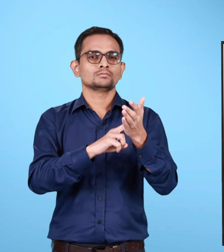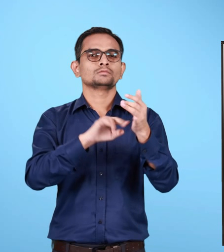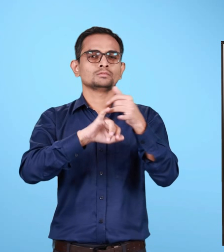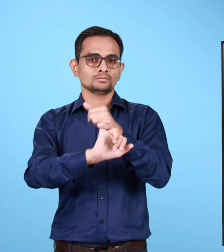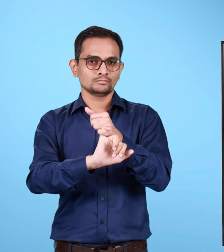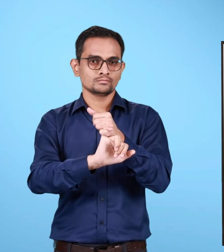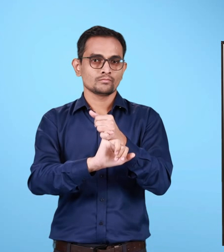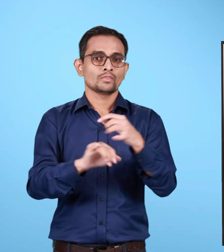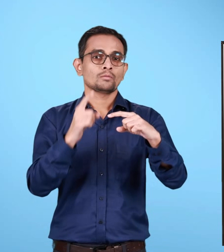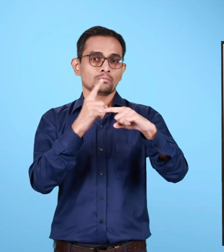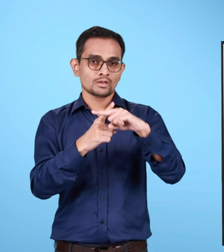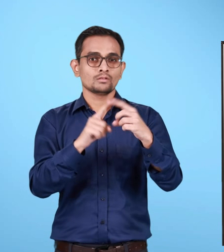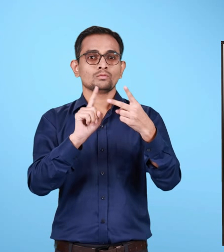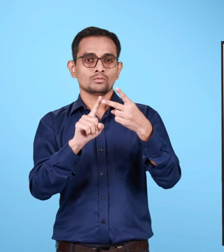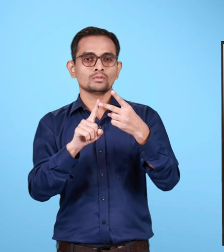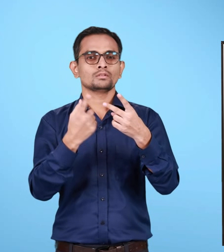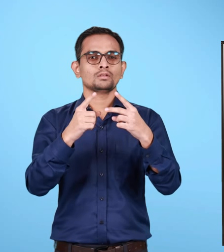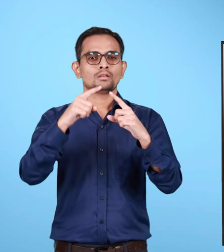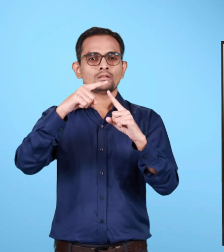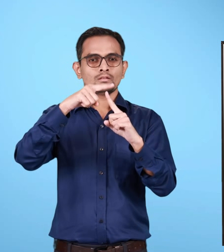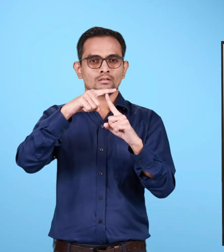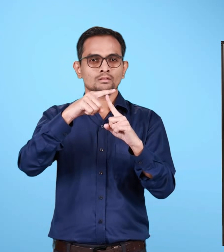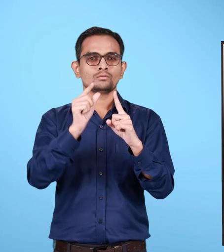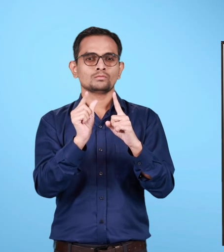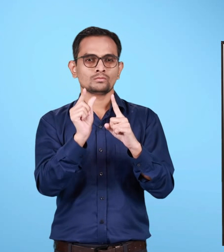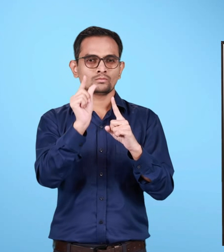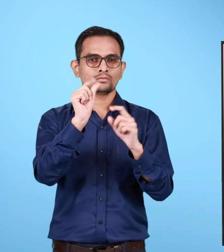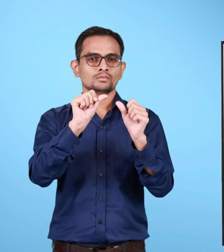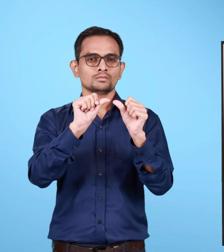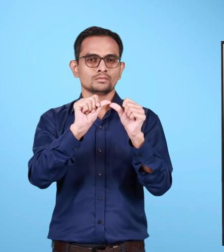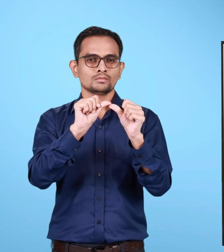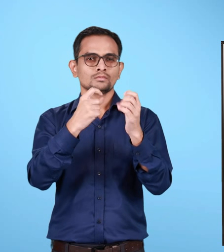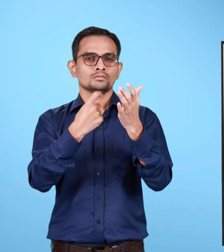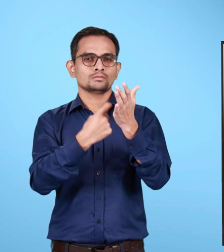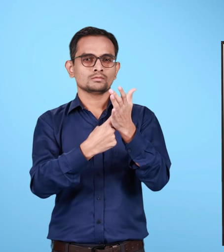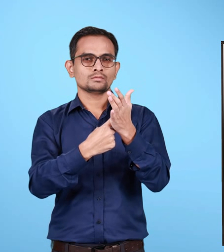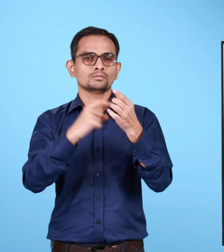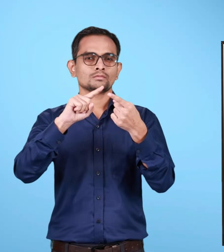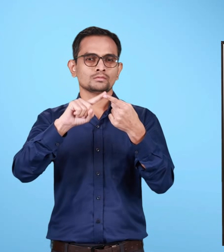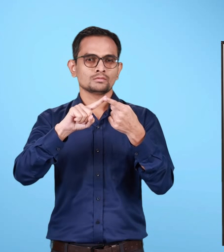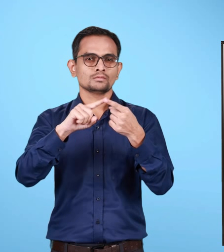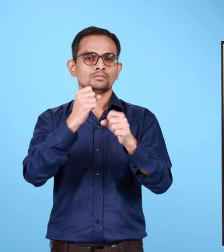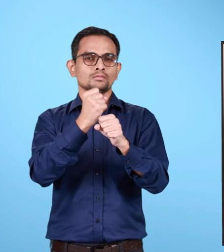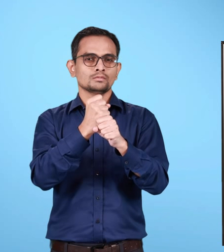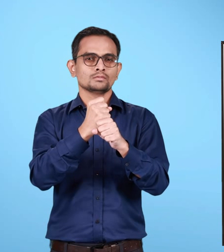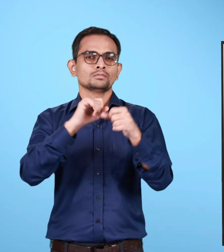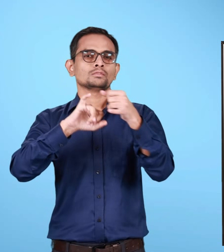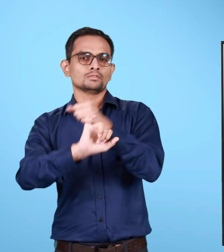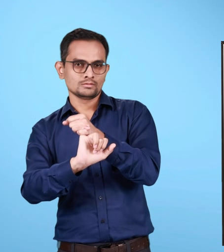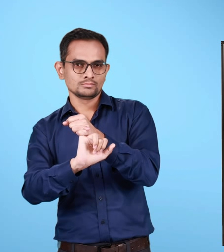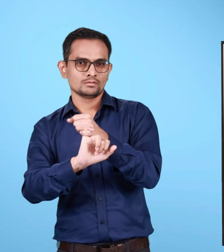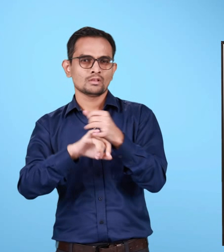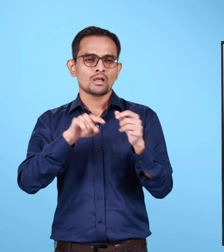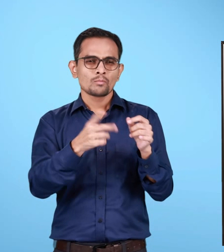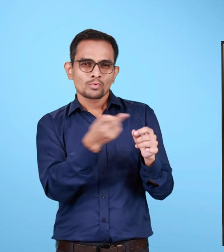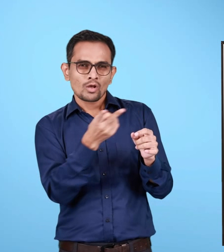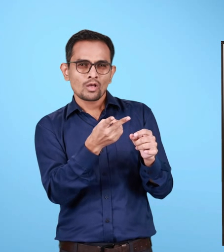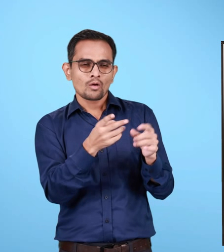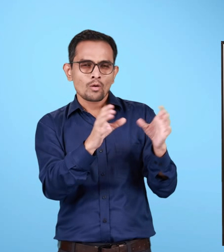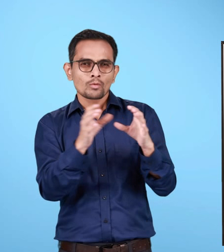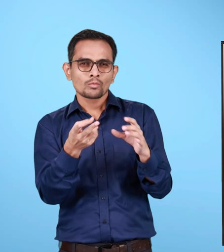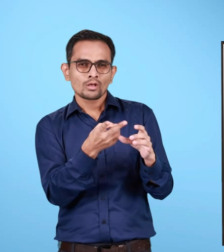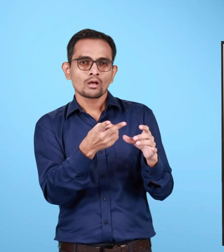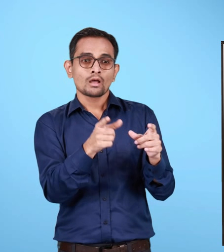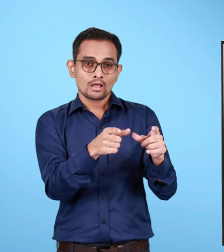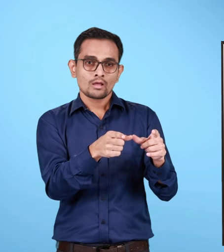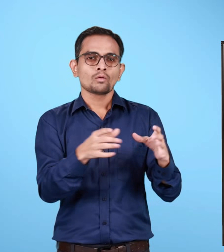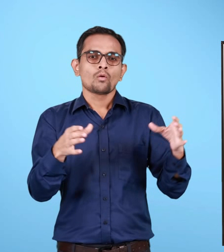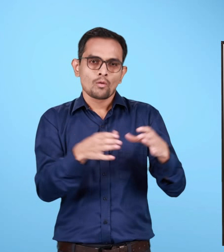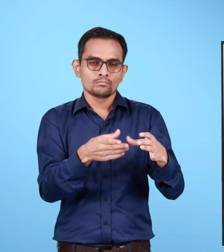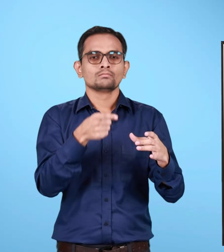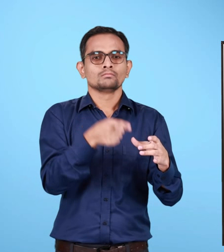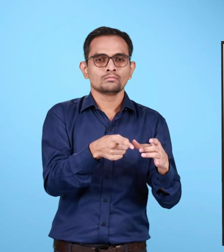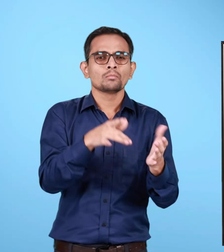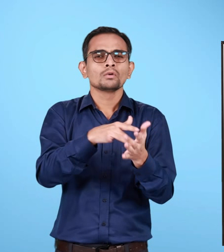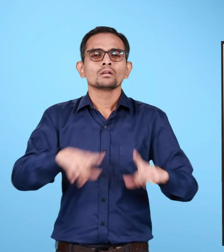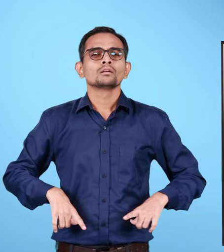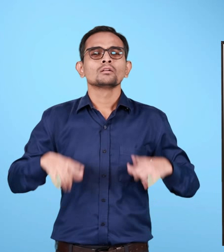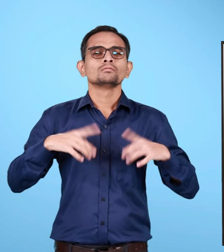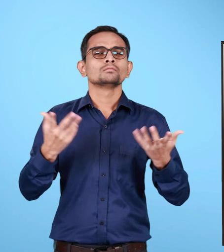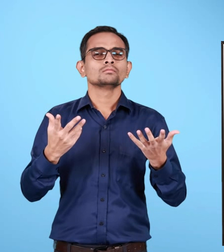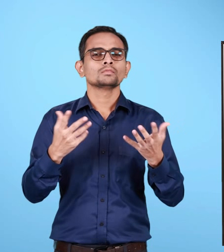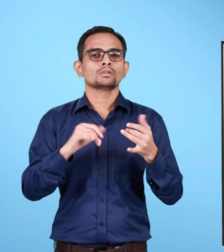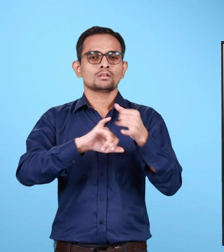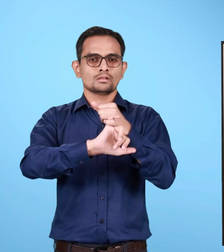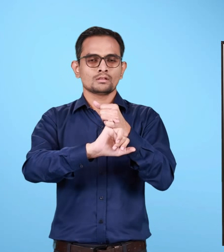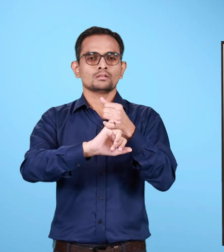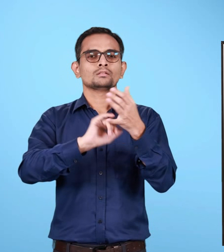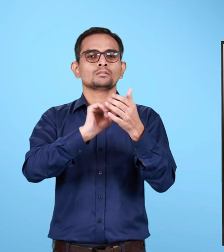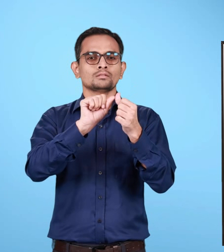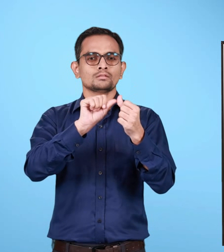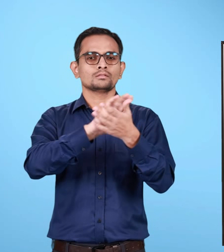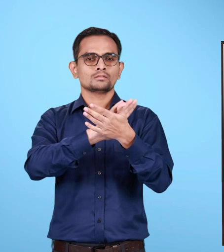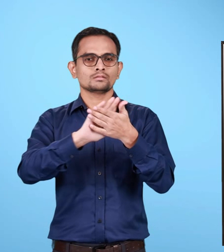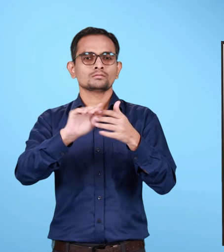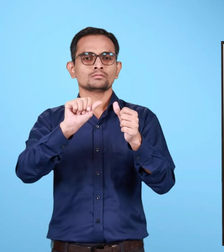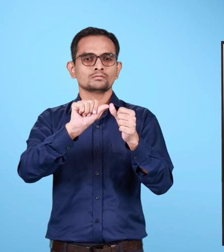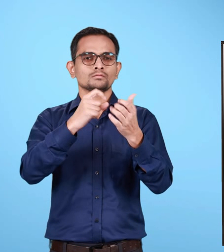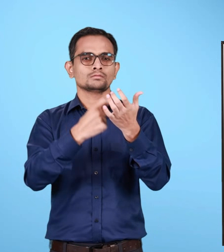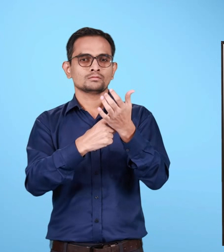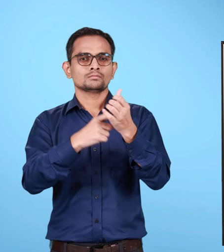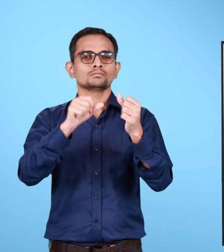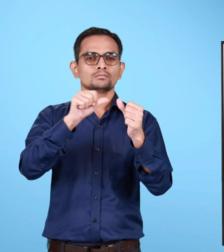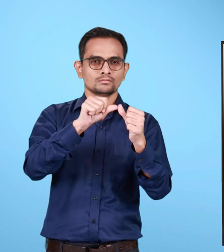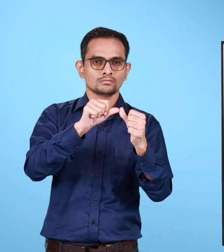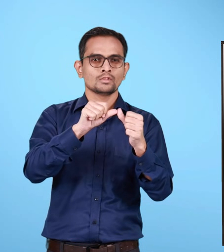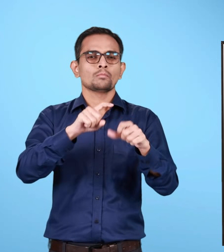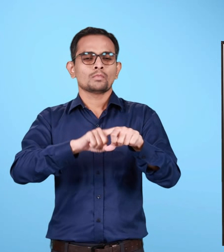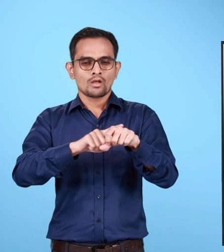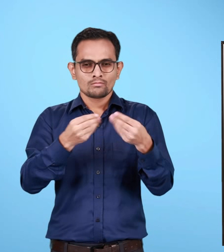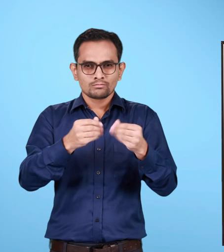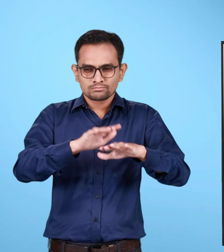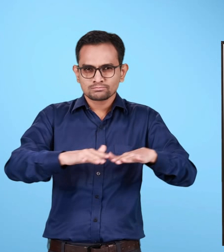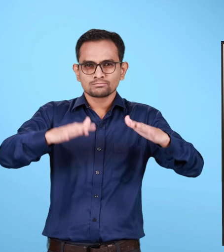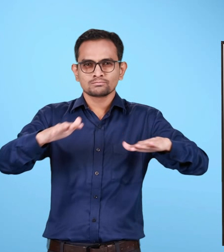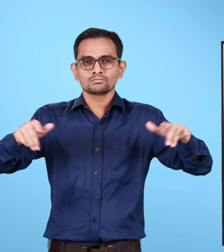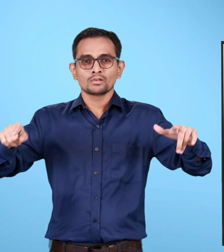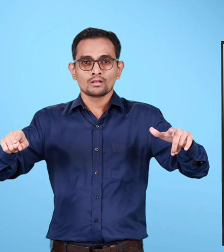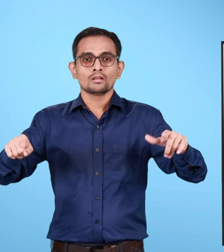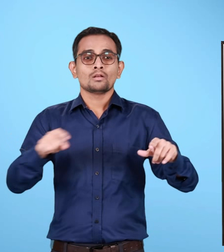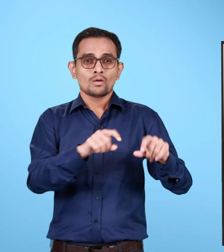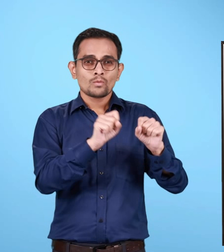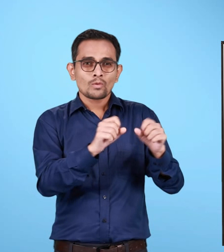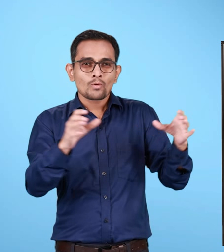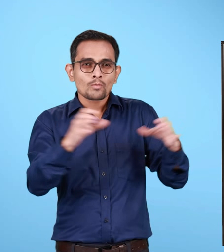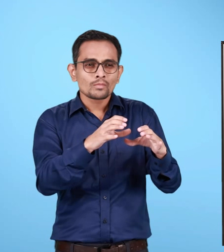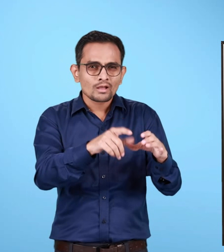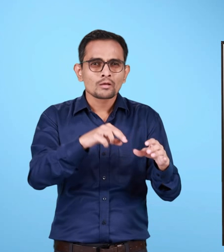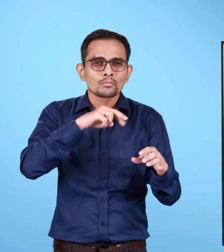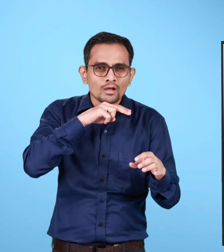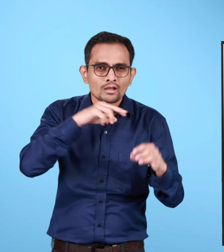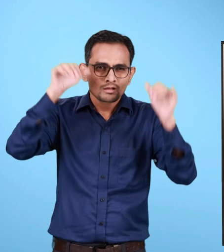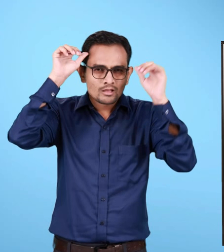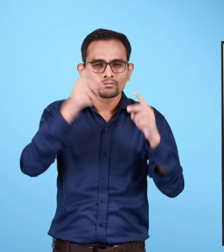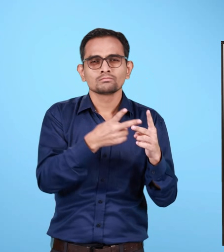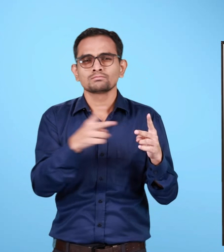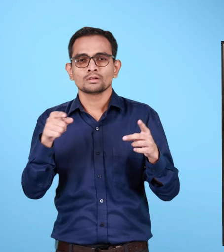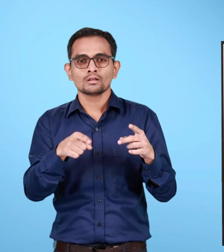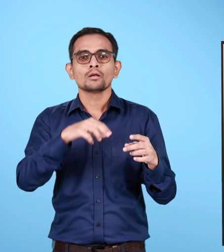the Sahara desert. They rear livestock such as